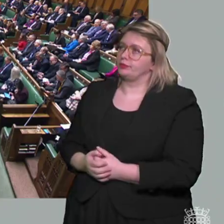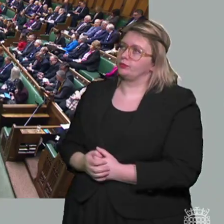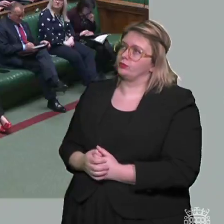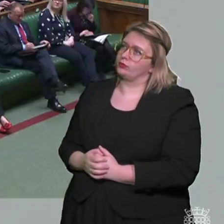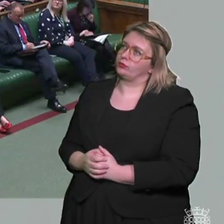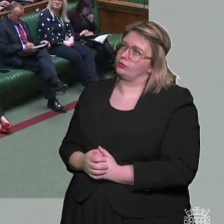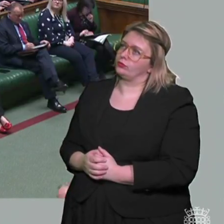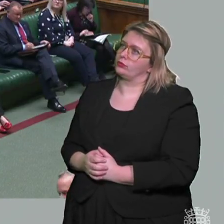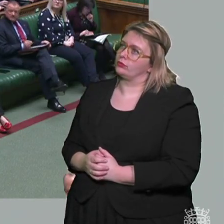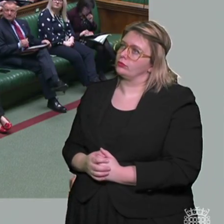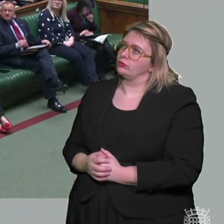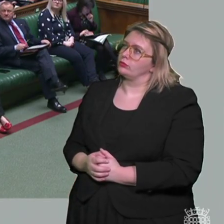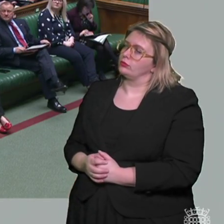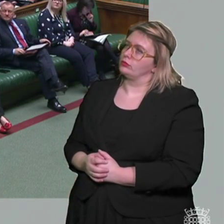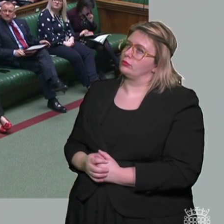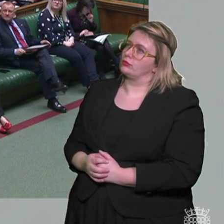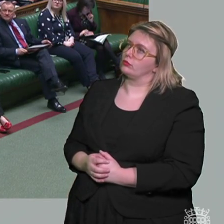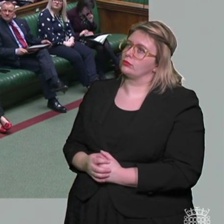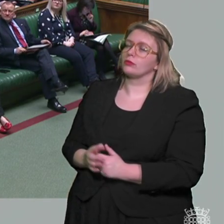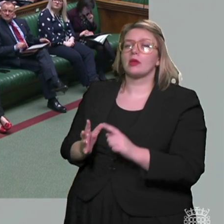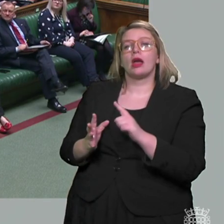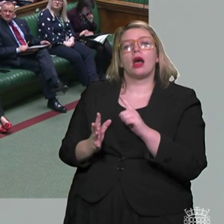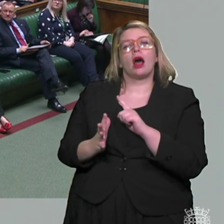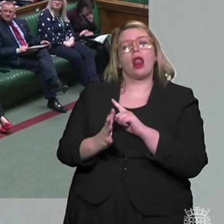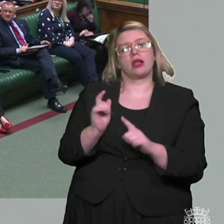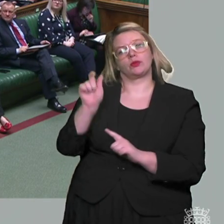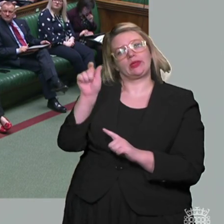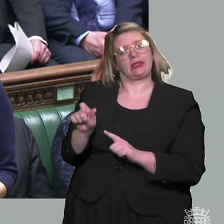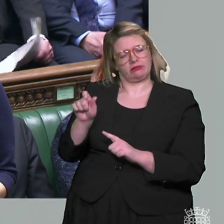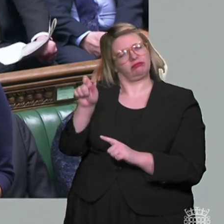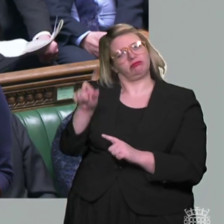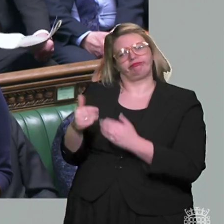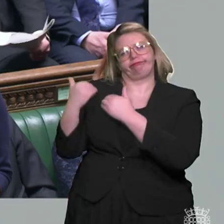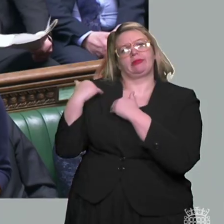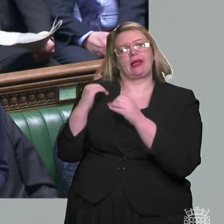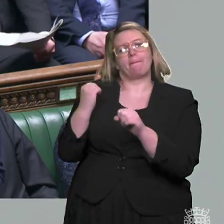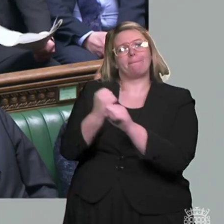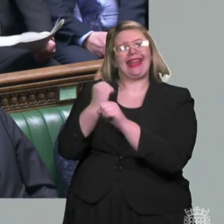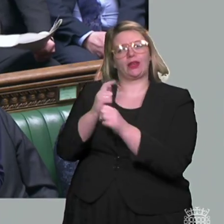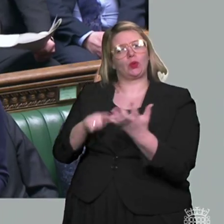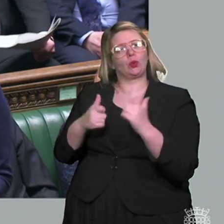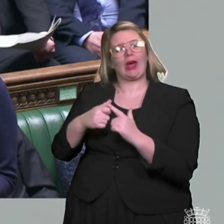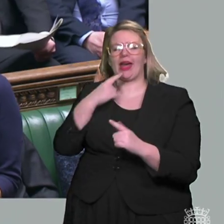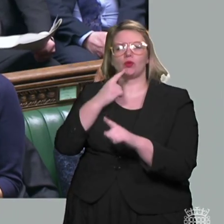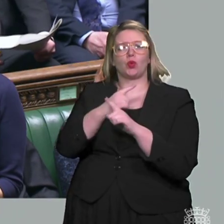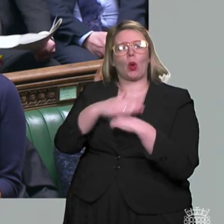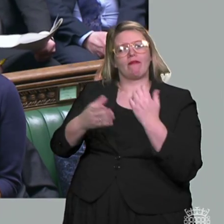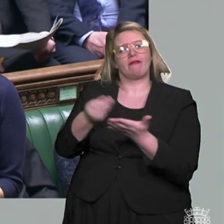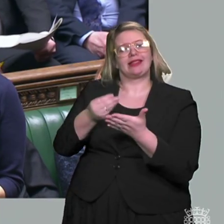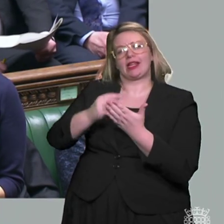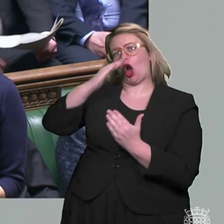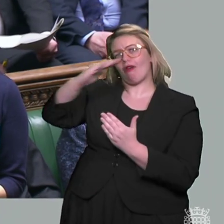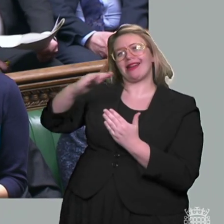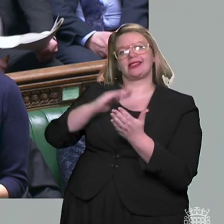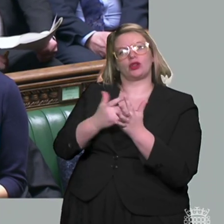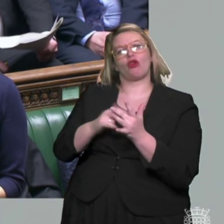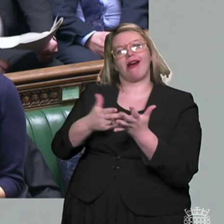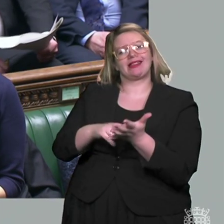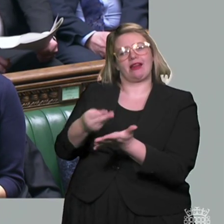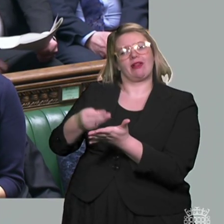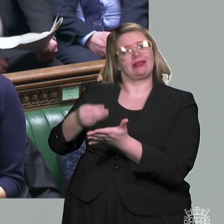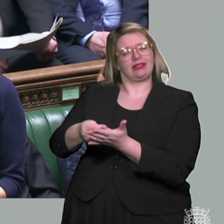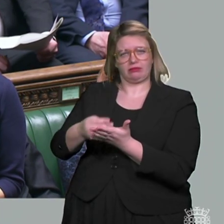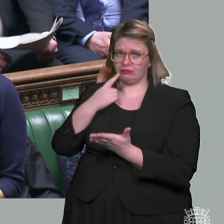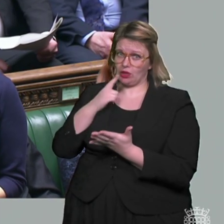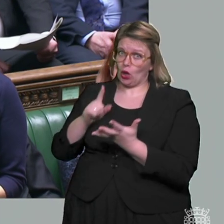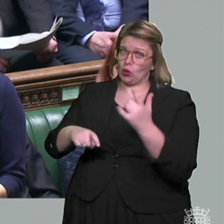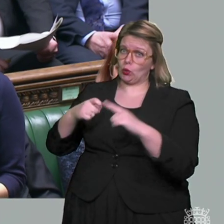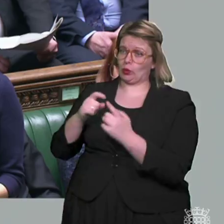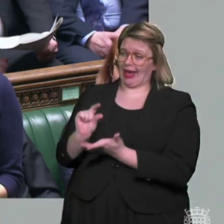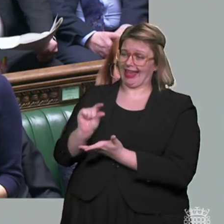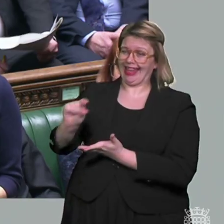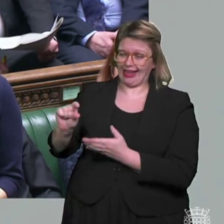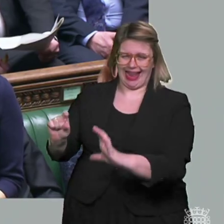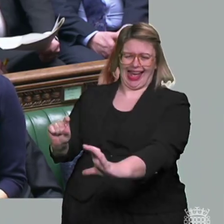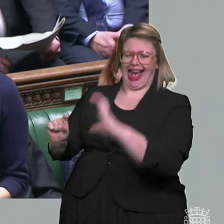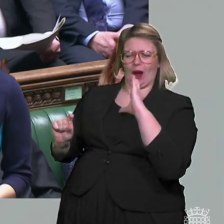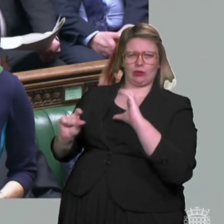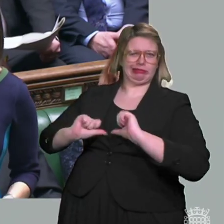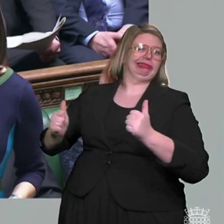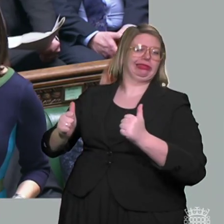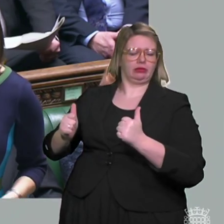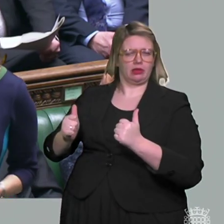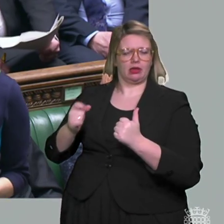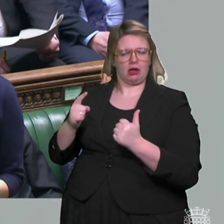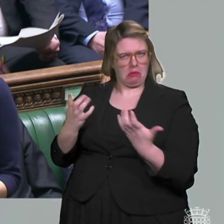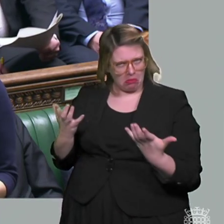Last week, Stephen Phipson, head of Make UK, said that Horizon had “always been one of those areas of the EU budget where the UK gets more out than it puts in”.